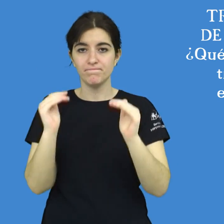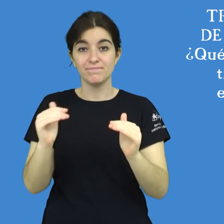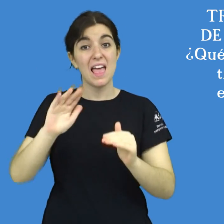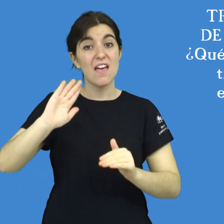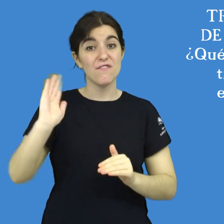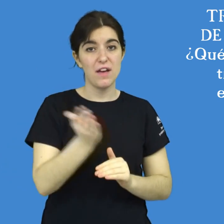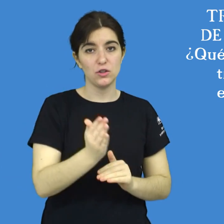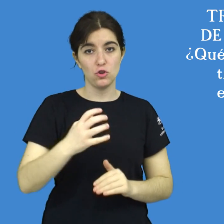afectar